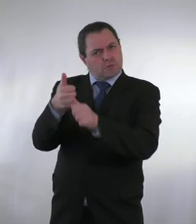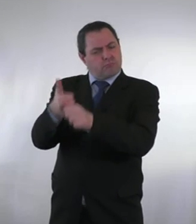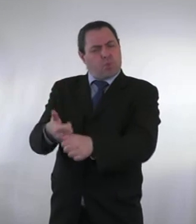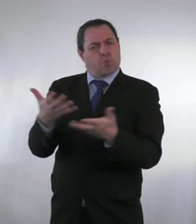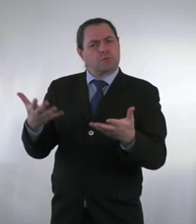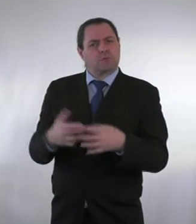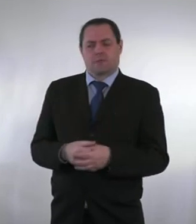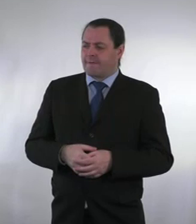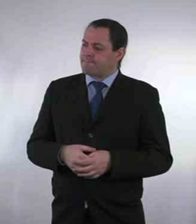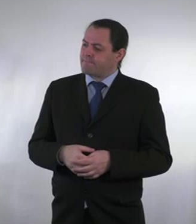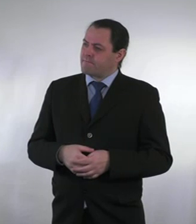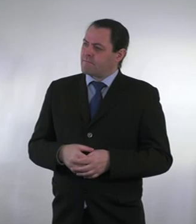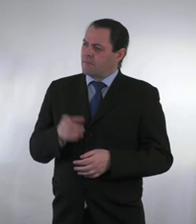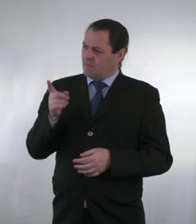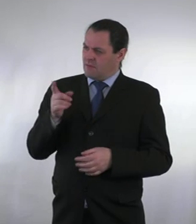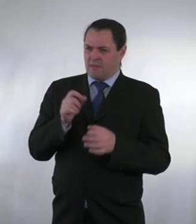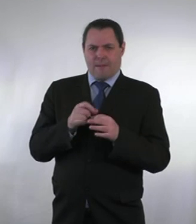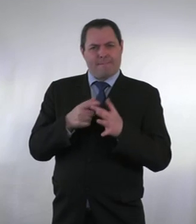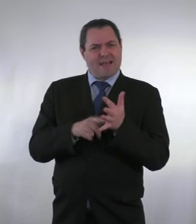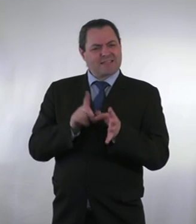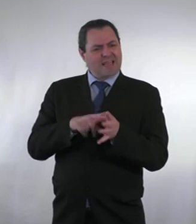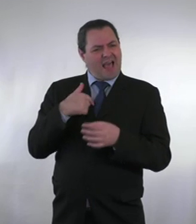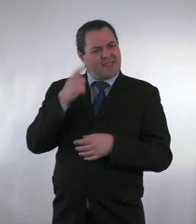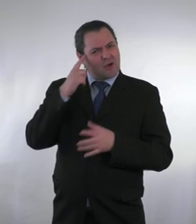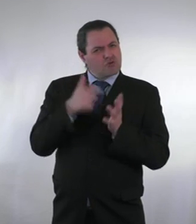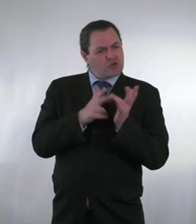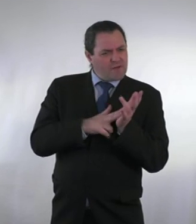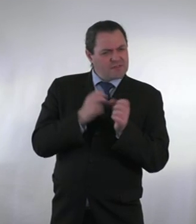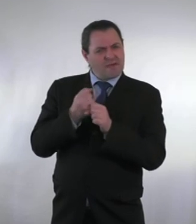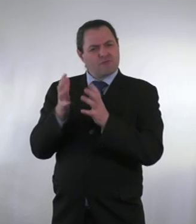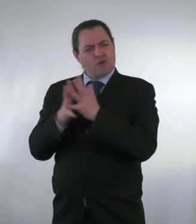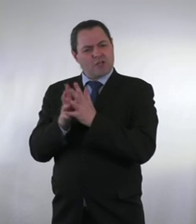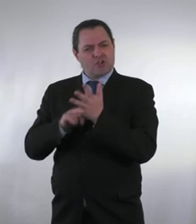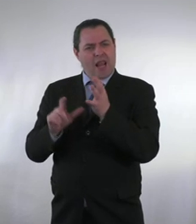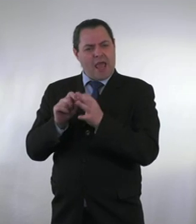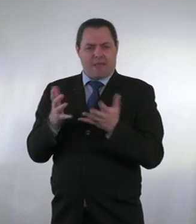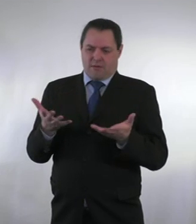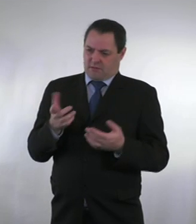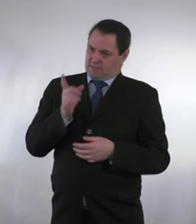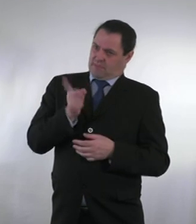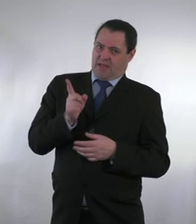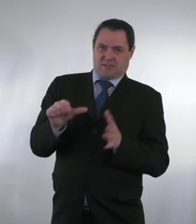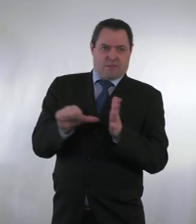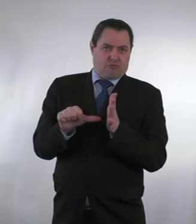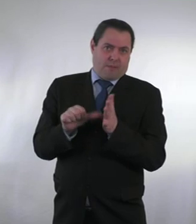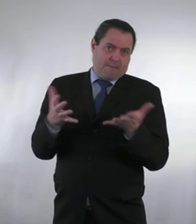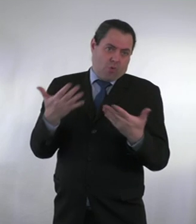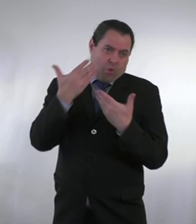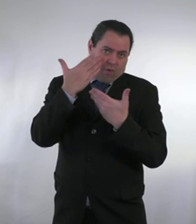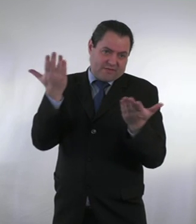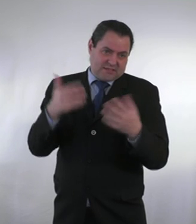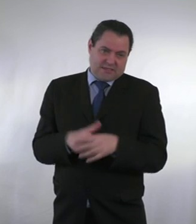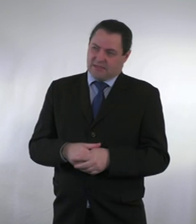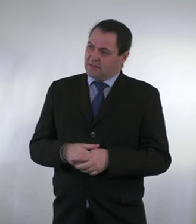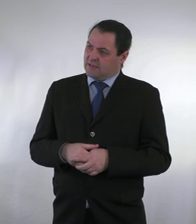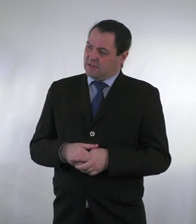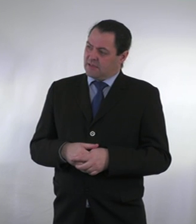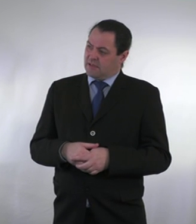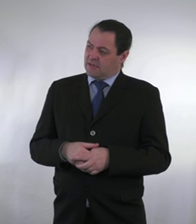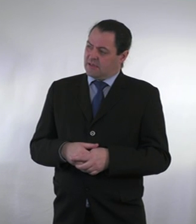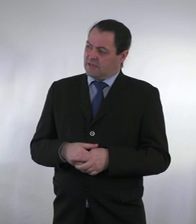The last time I looked, Bexley was a Conservative council and Greenwich was Labour, which may explain part of the problem.